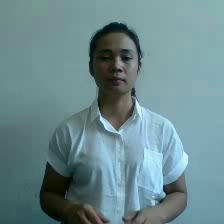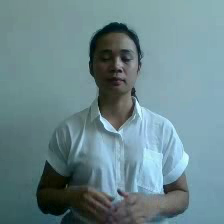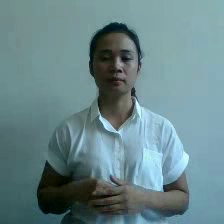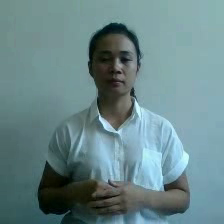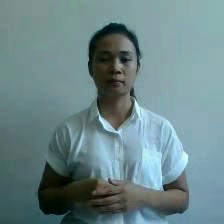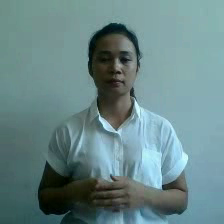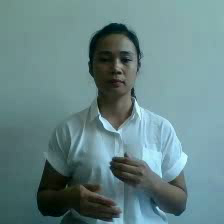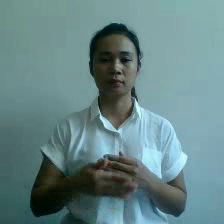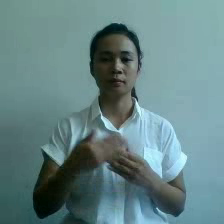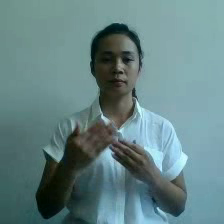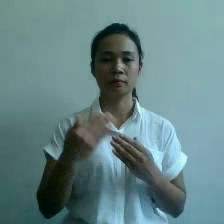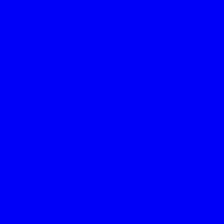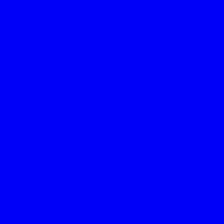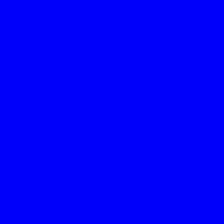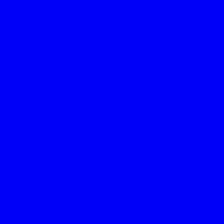Dễ